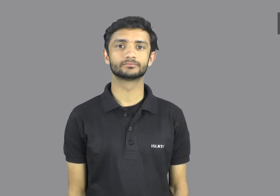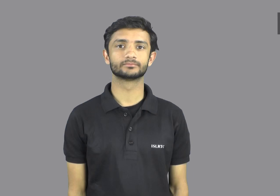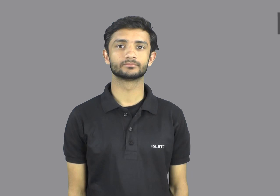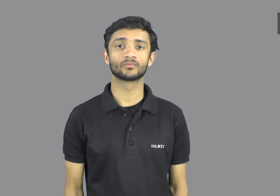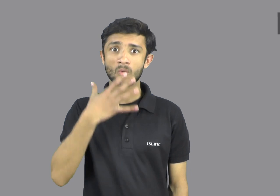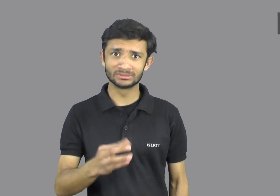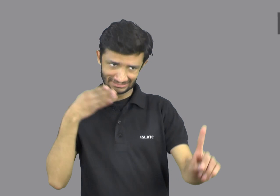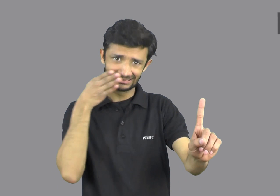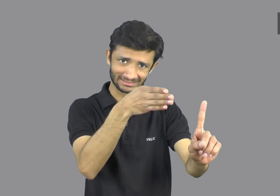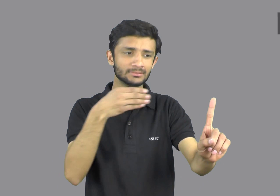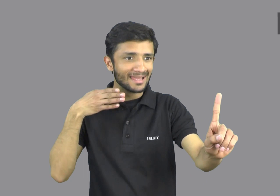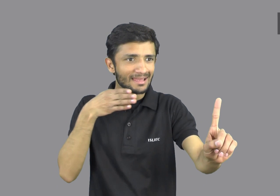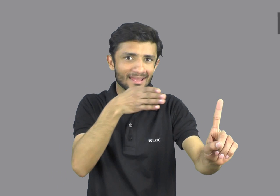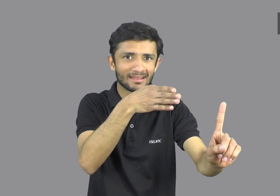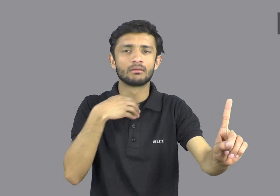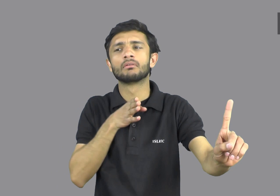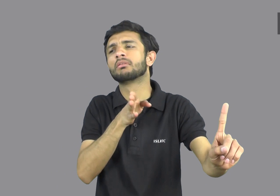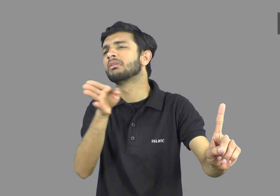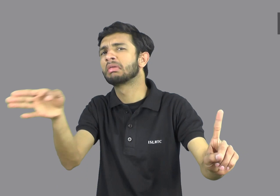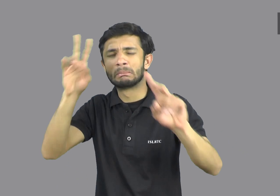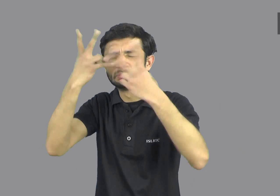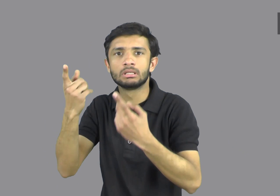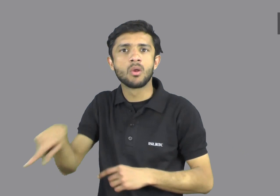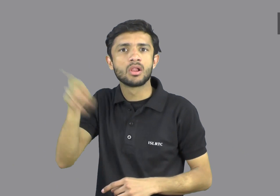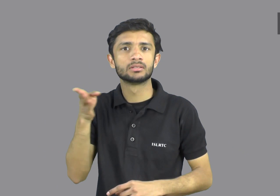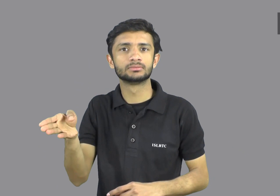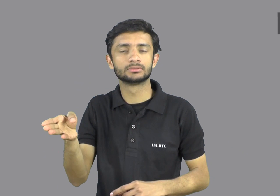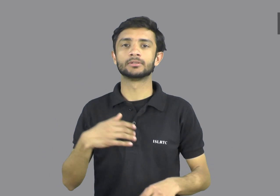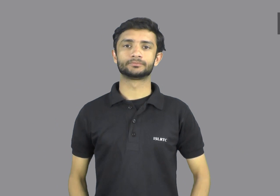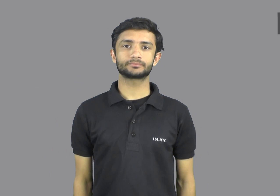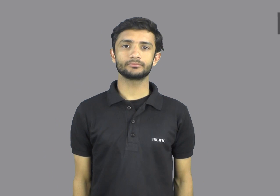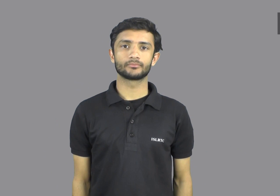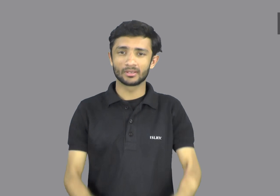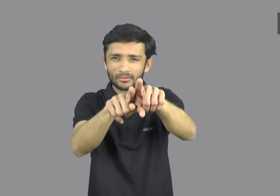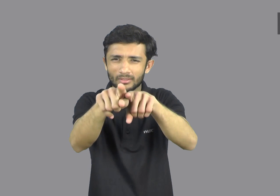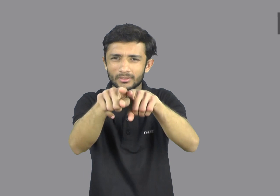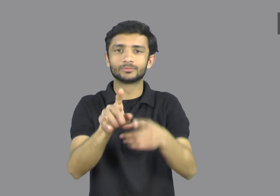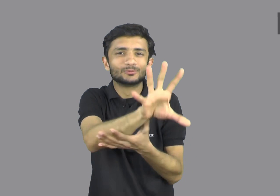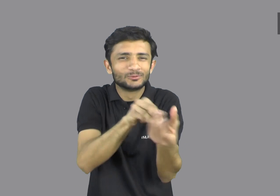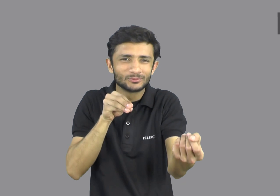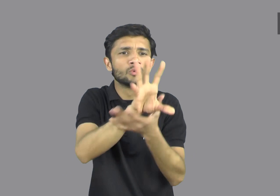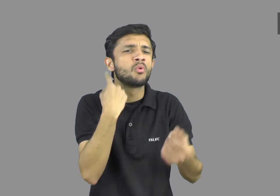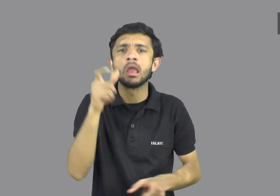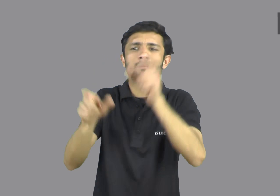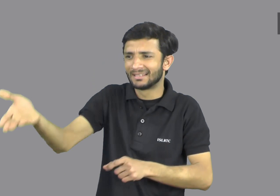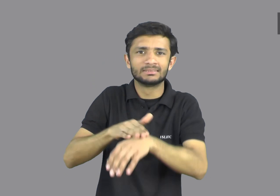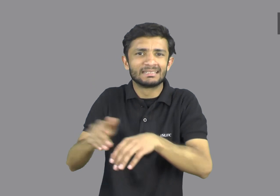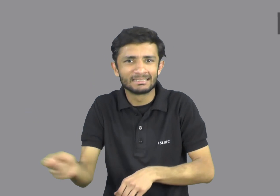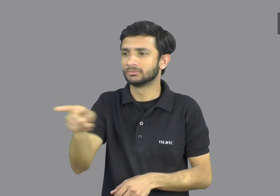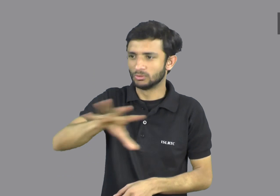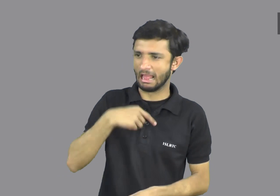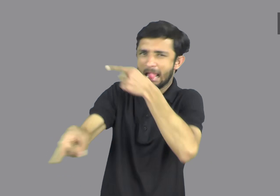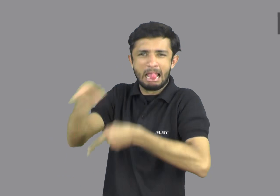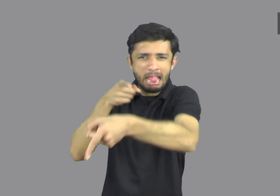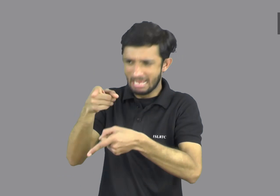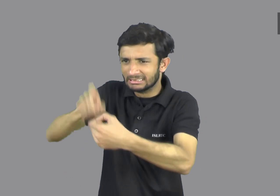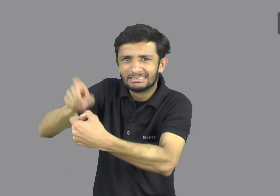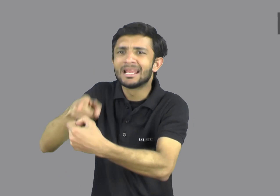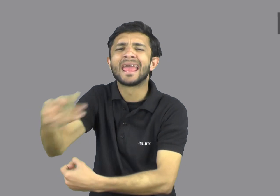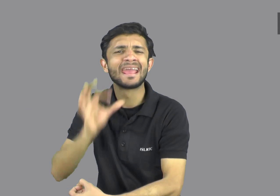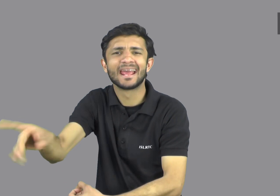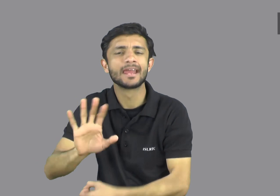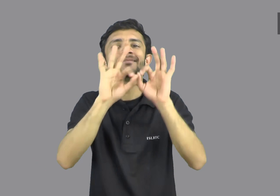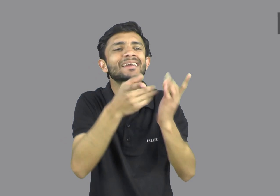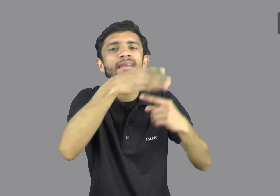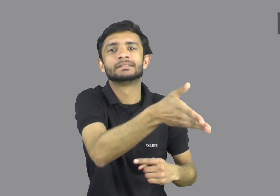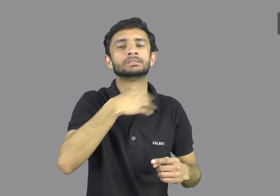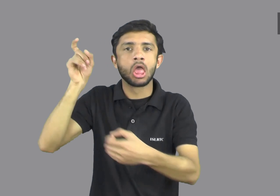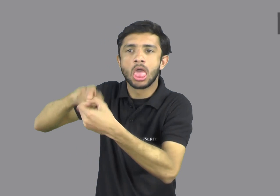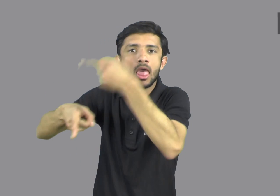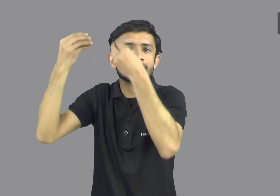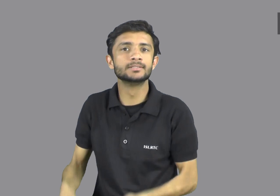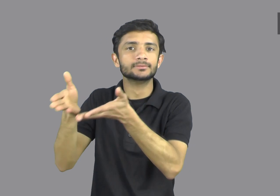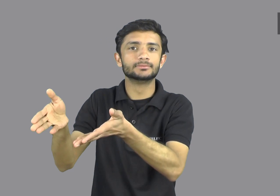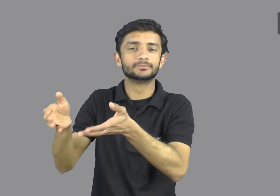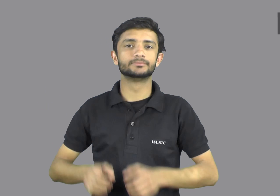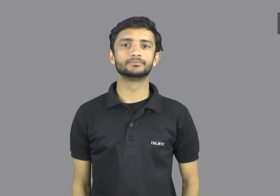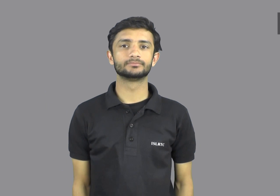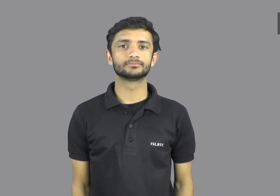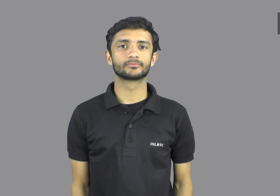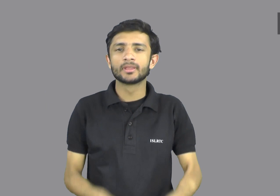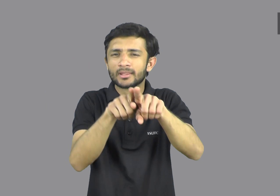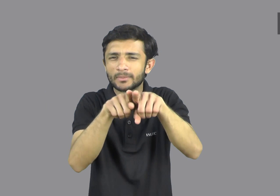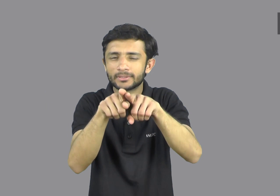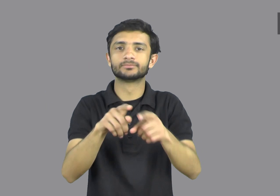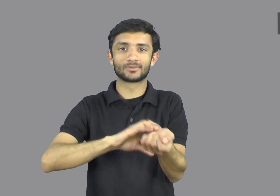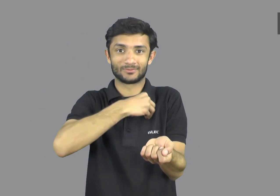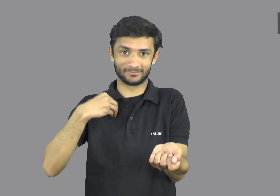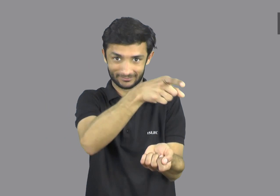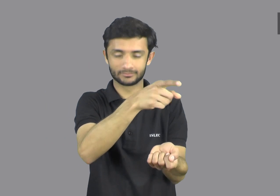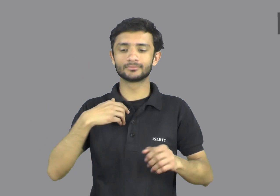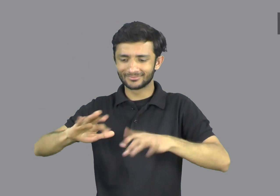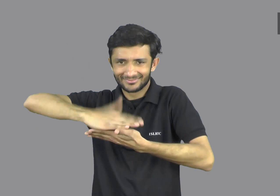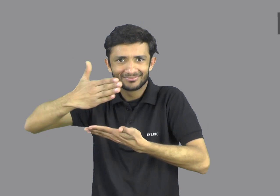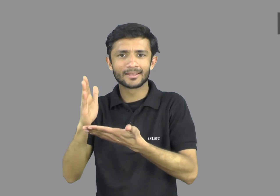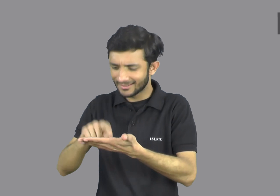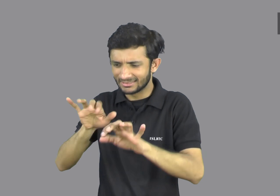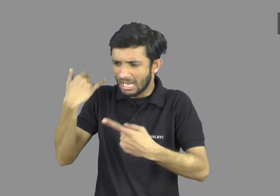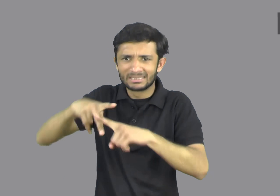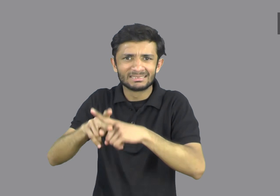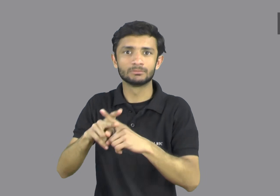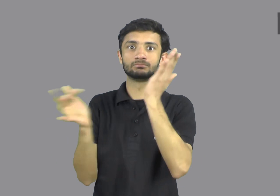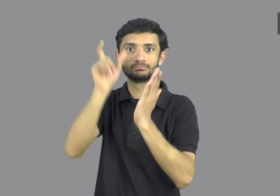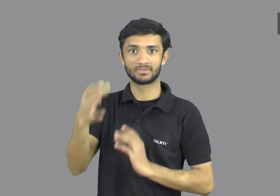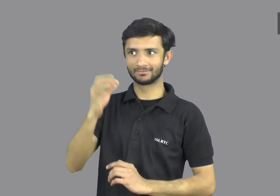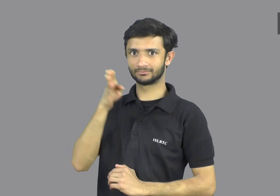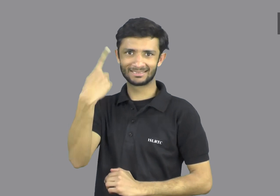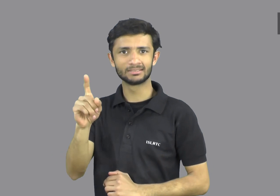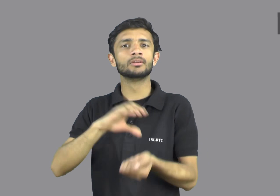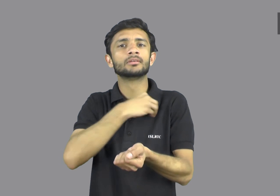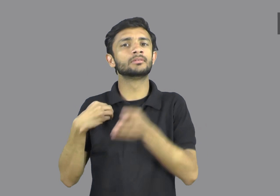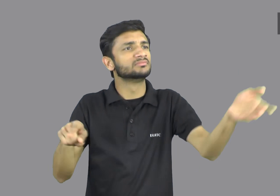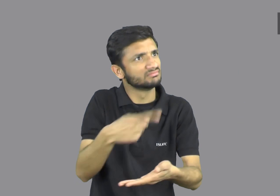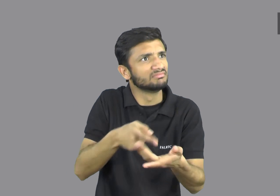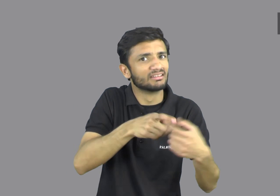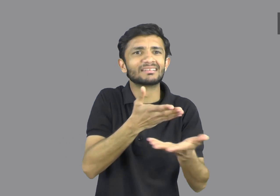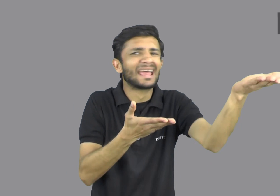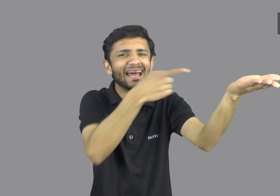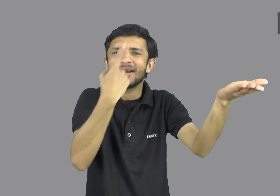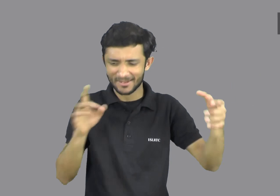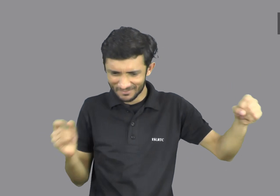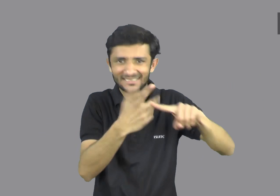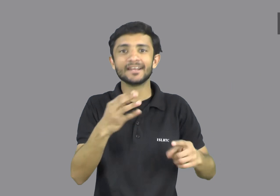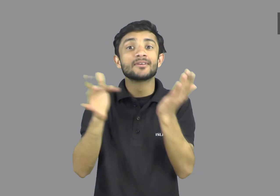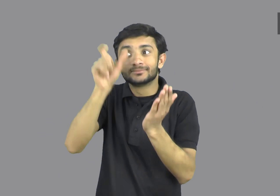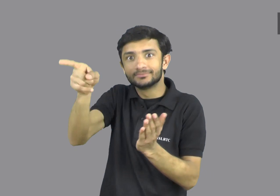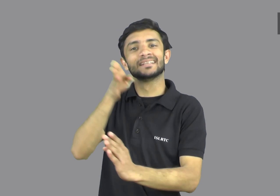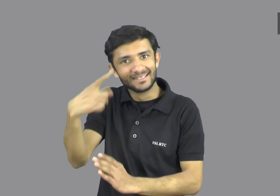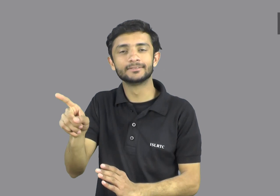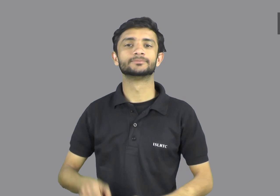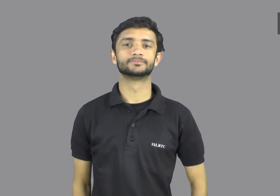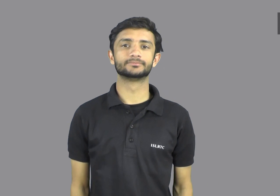Barking up the wrong tree